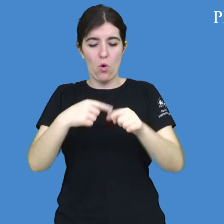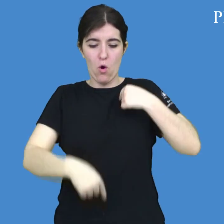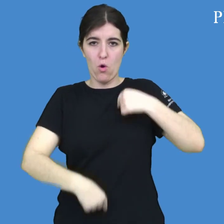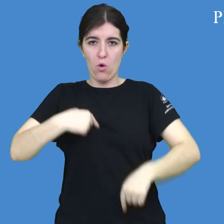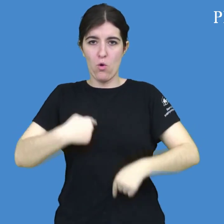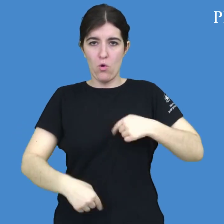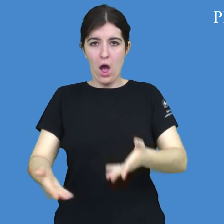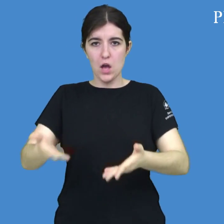circulación